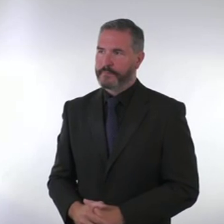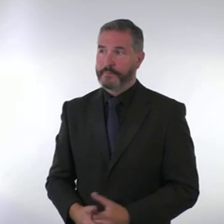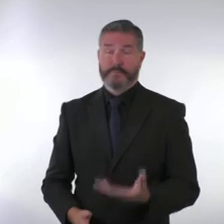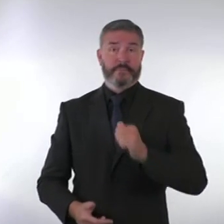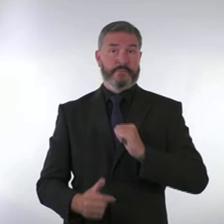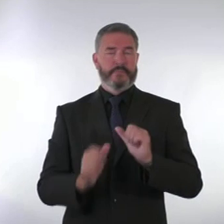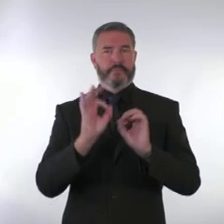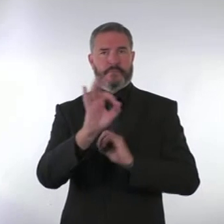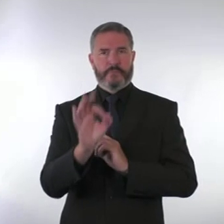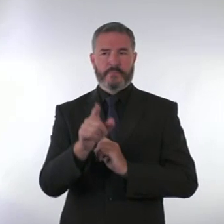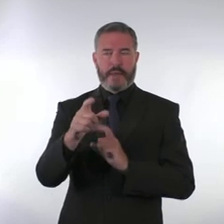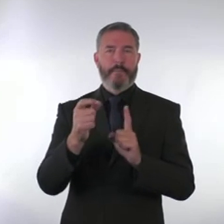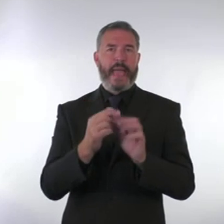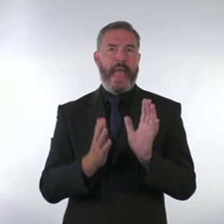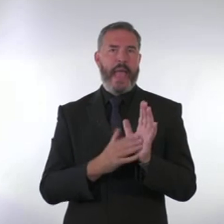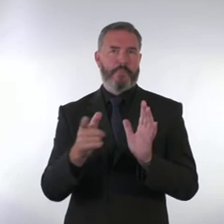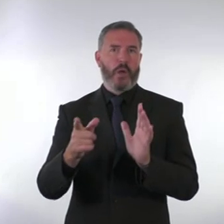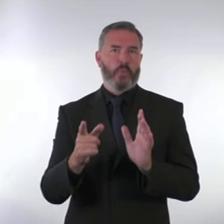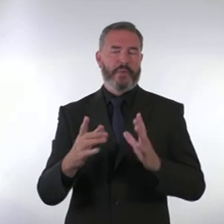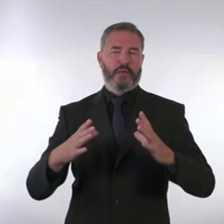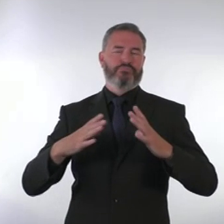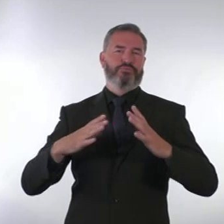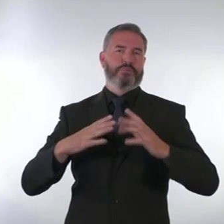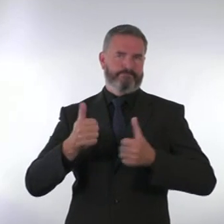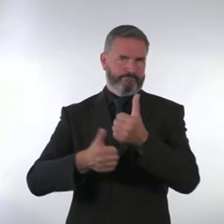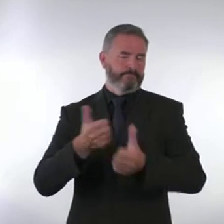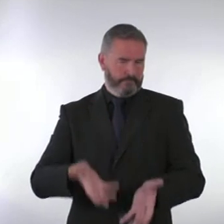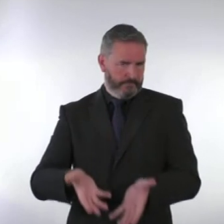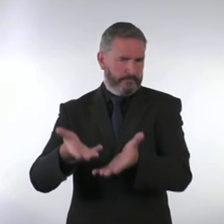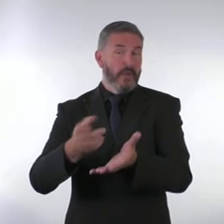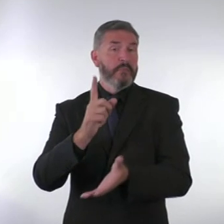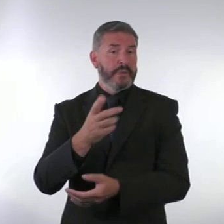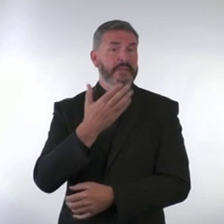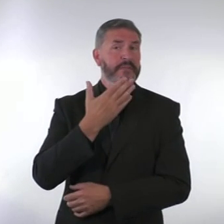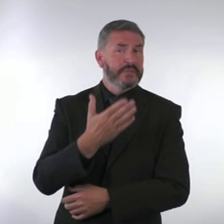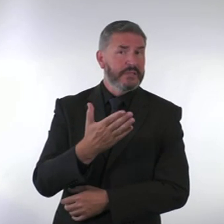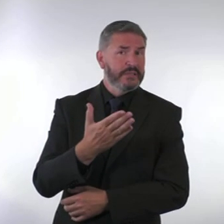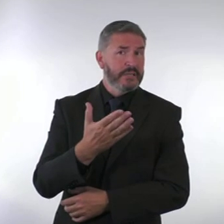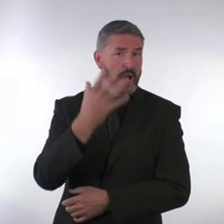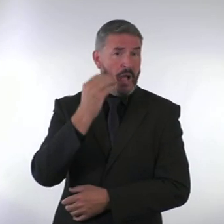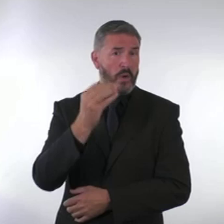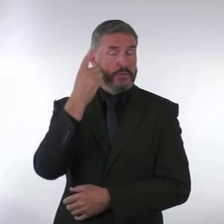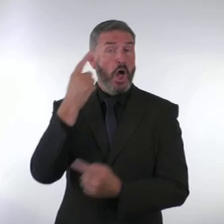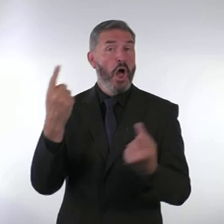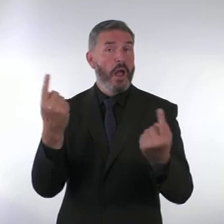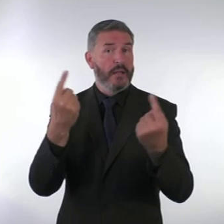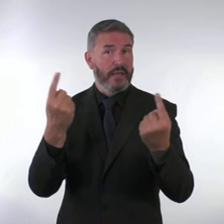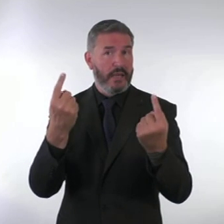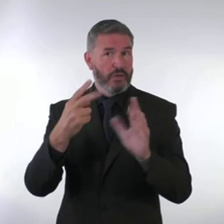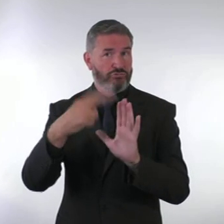As the Prime Minister takes a well-earned staycation, does he mind if I suggest some holiday reading?